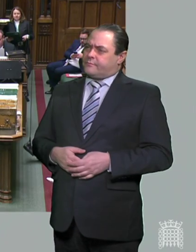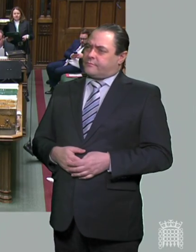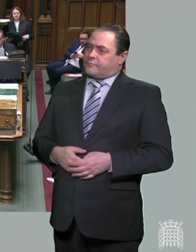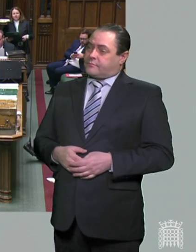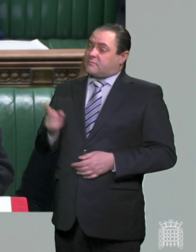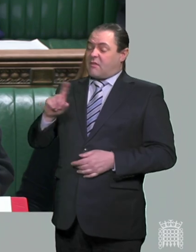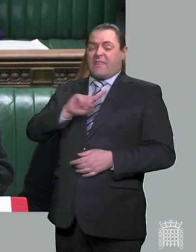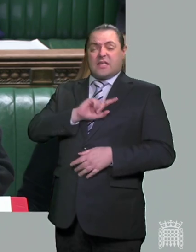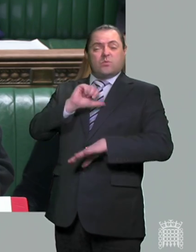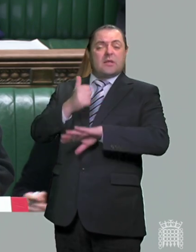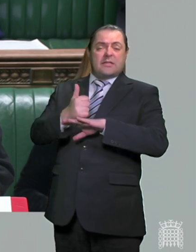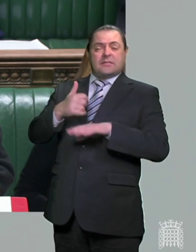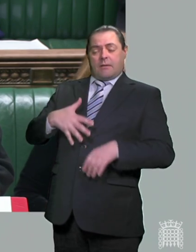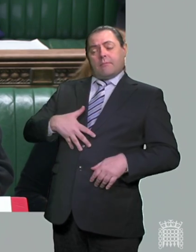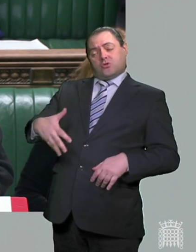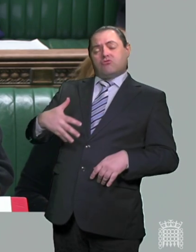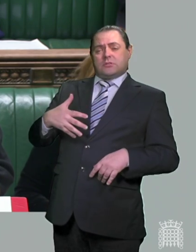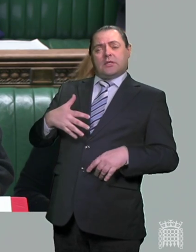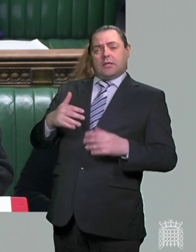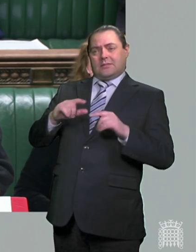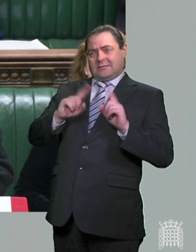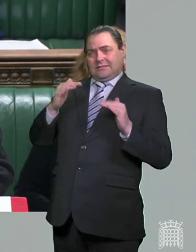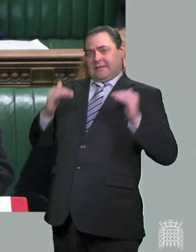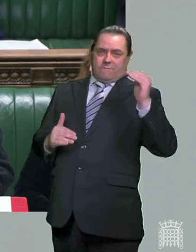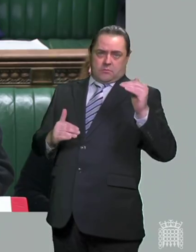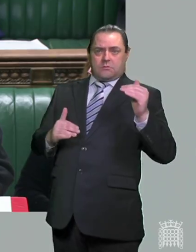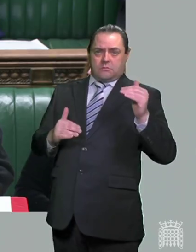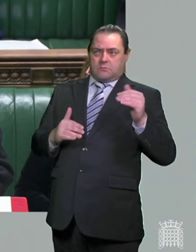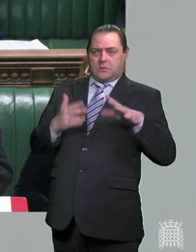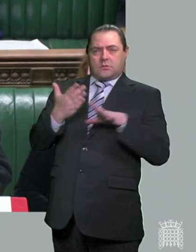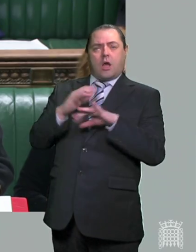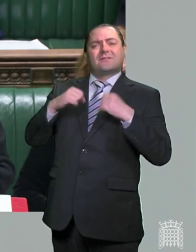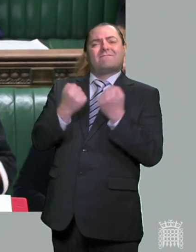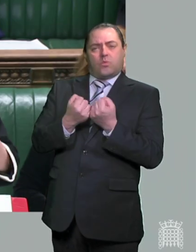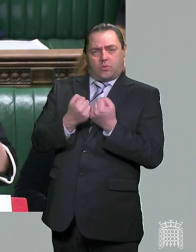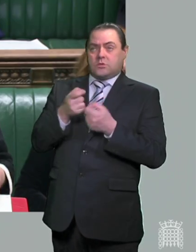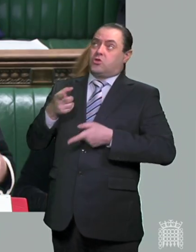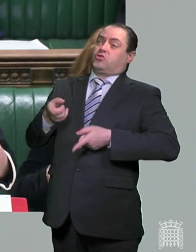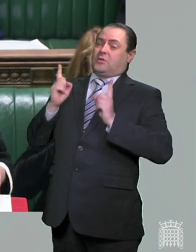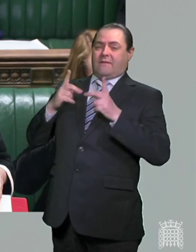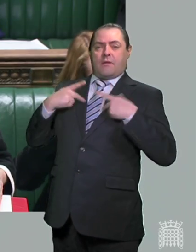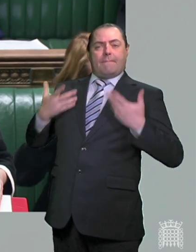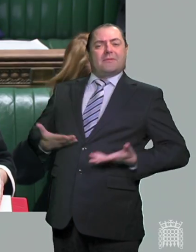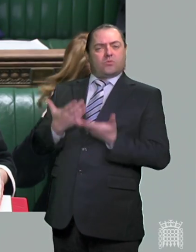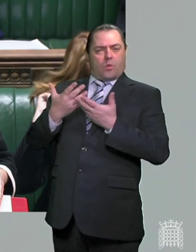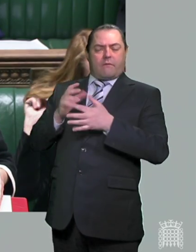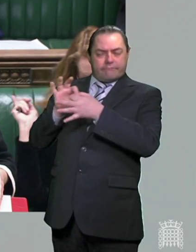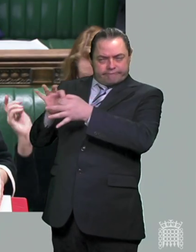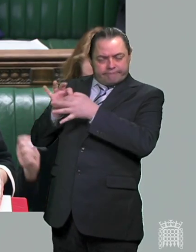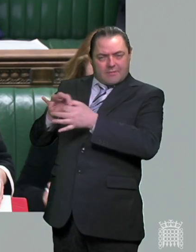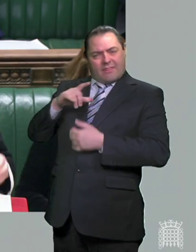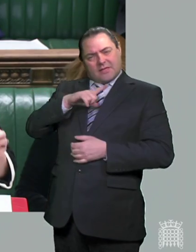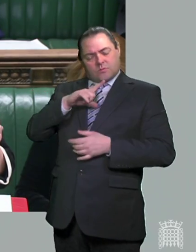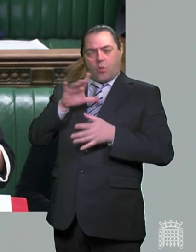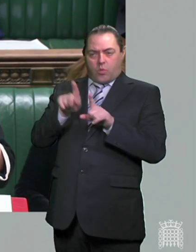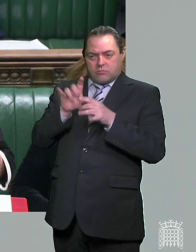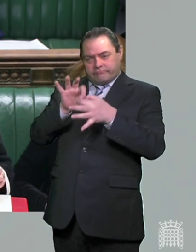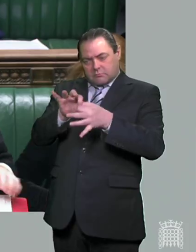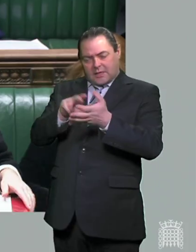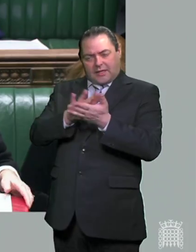This is why we have set up the maternity disparities taskforce. We are working with the chief midwife to drive down those disparities, and we are working with NHS England.